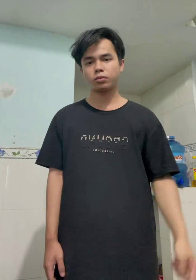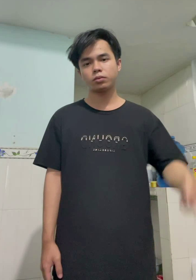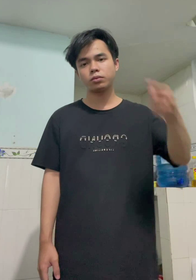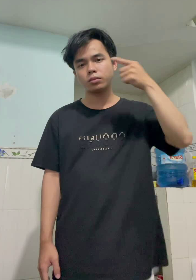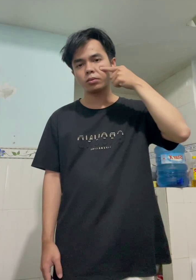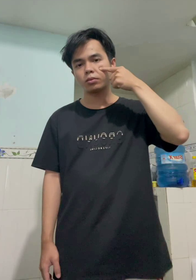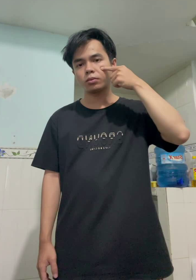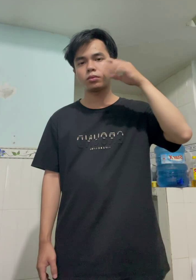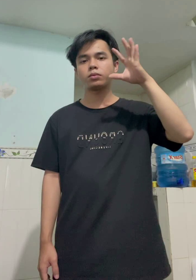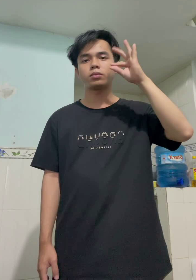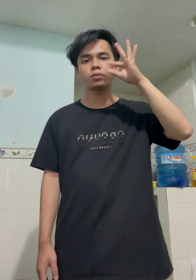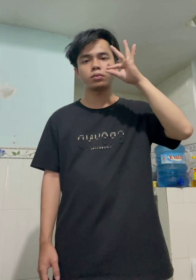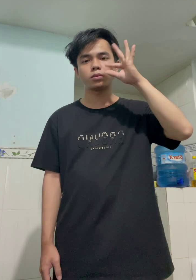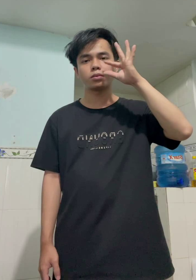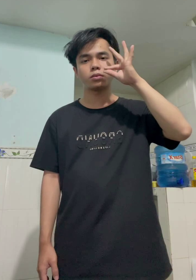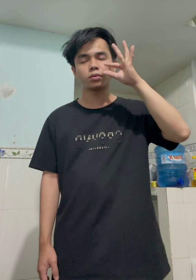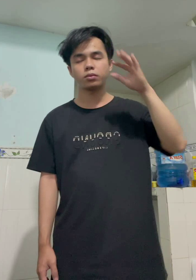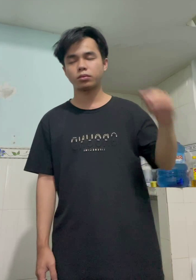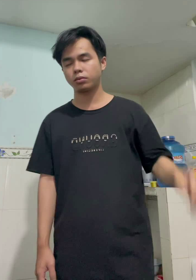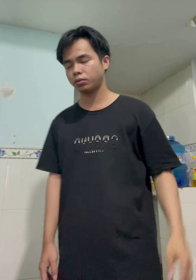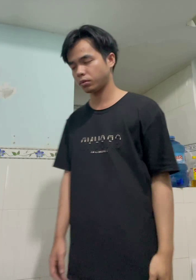lam quen